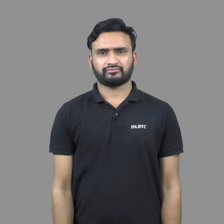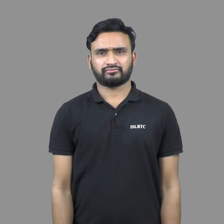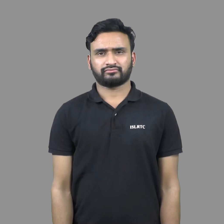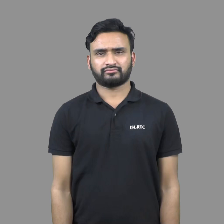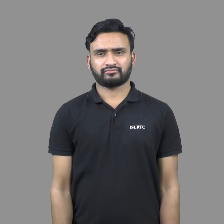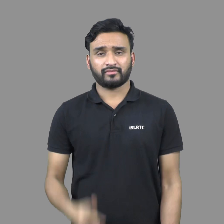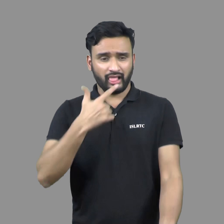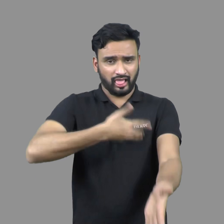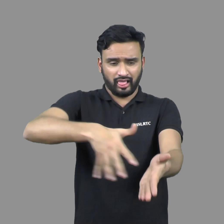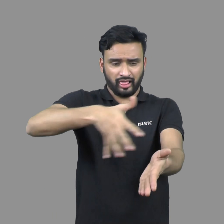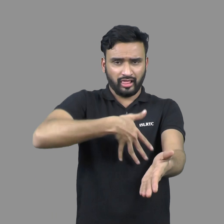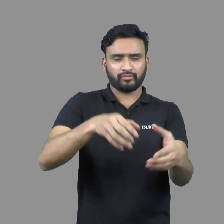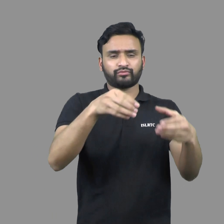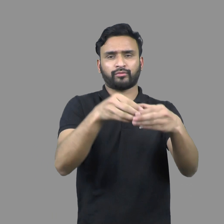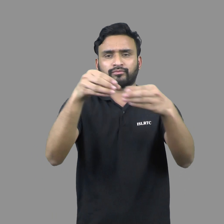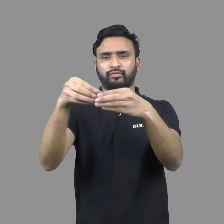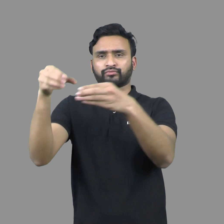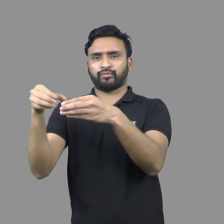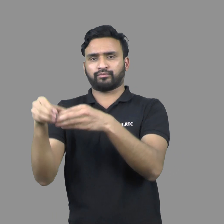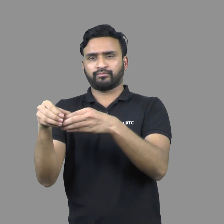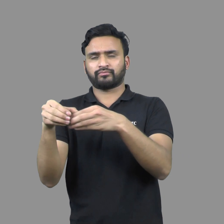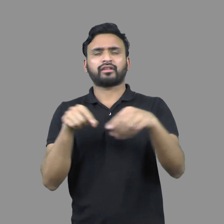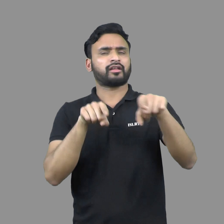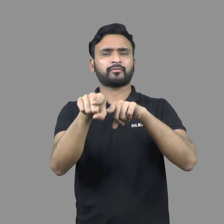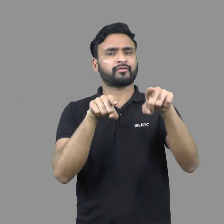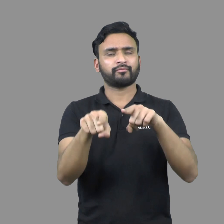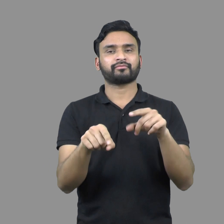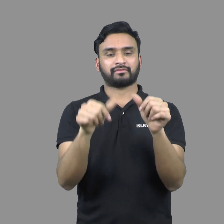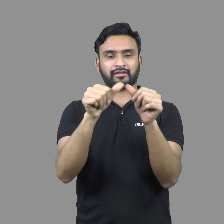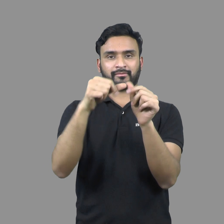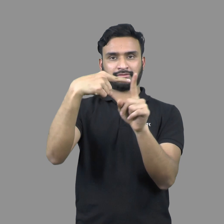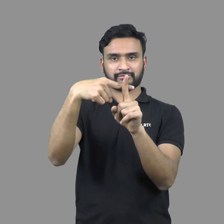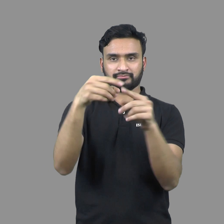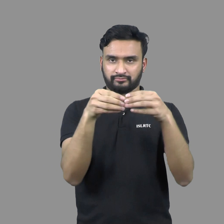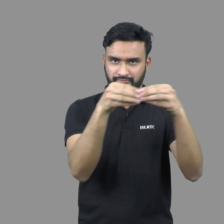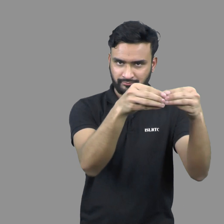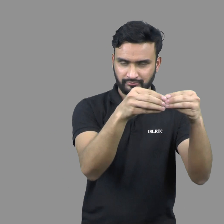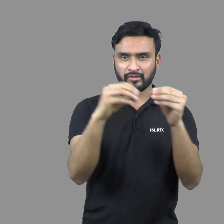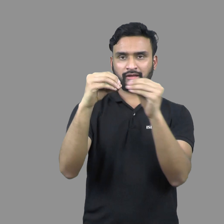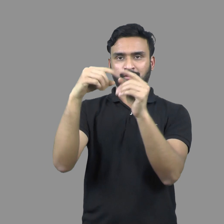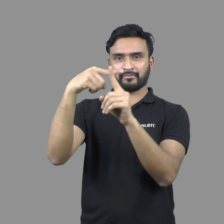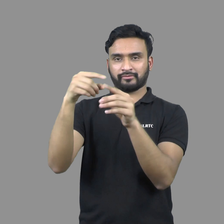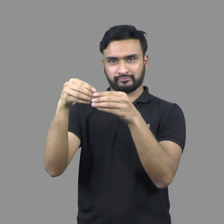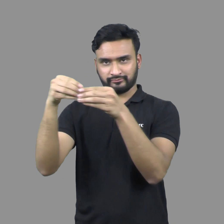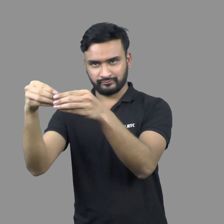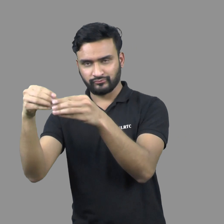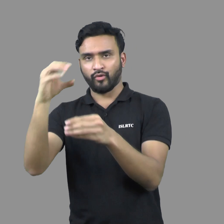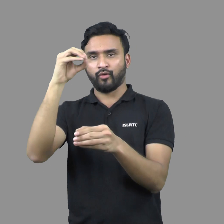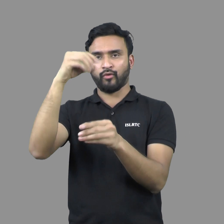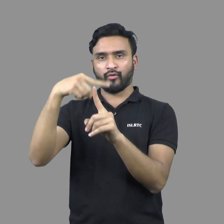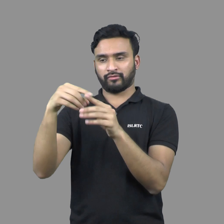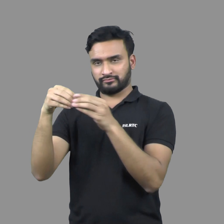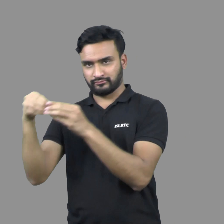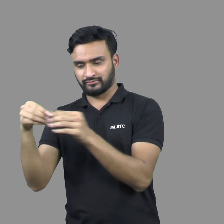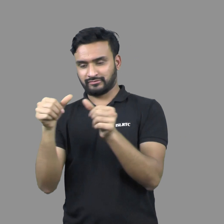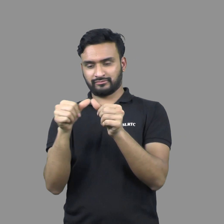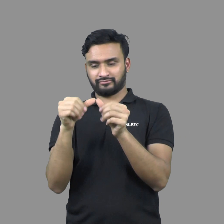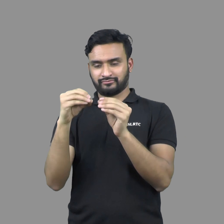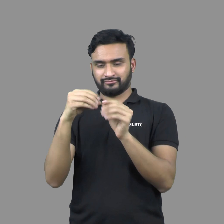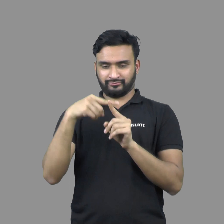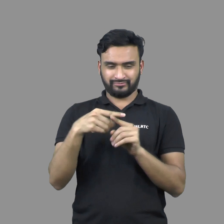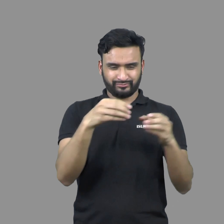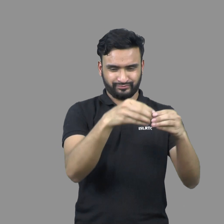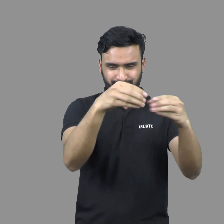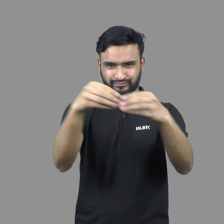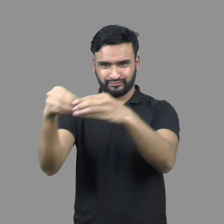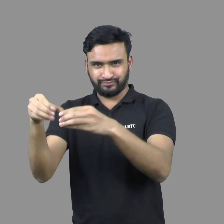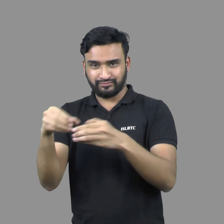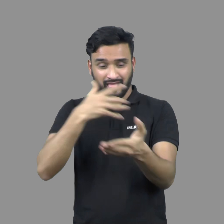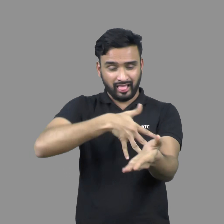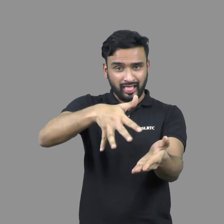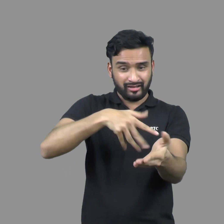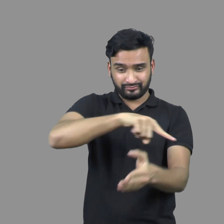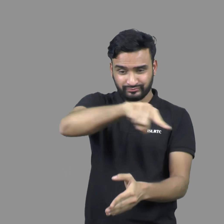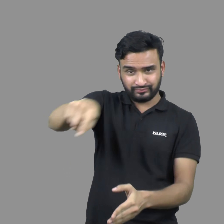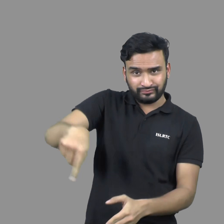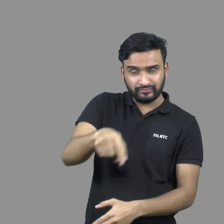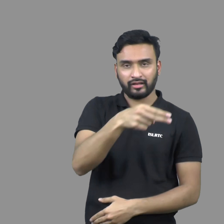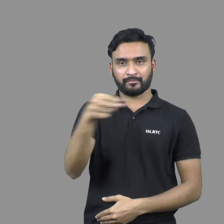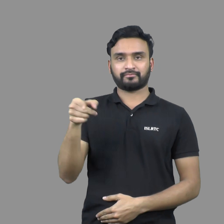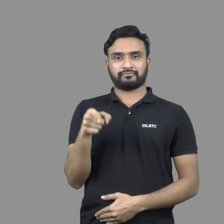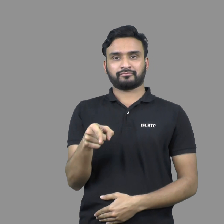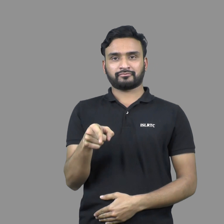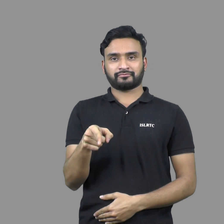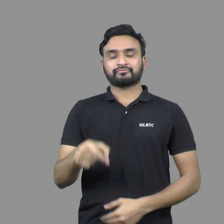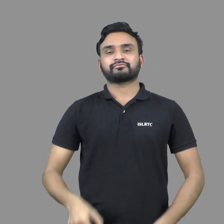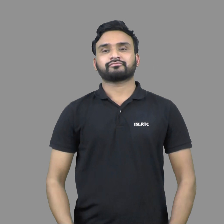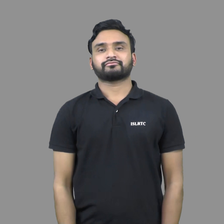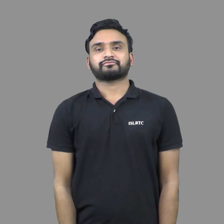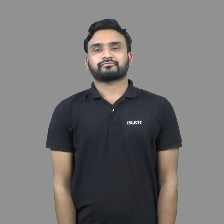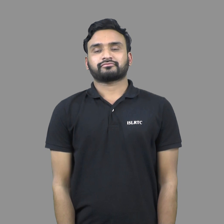Blood Group